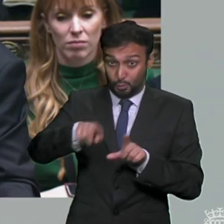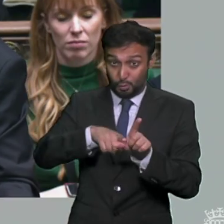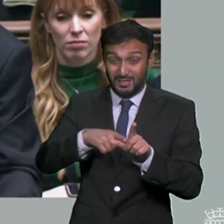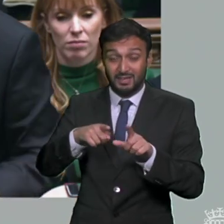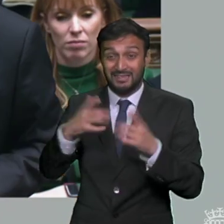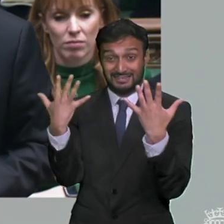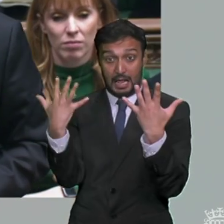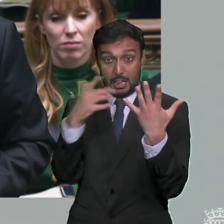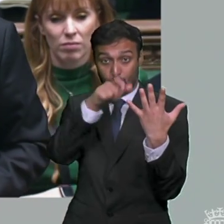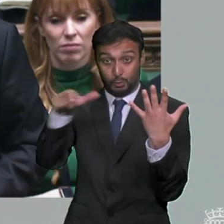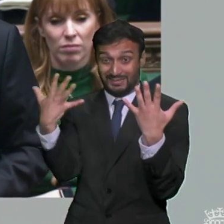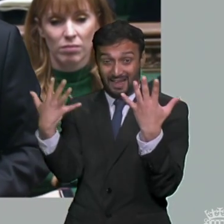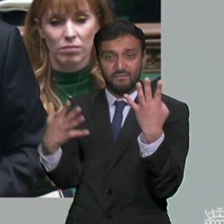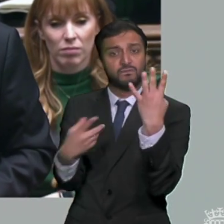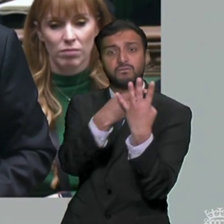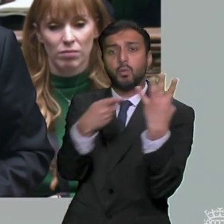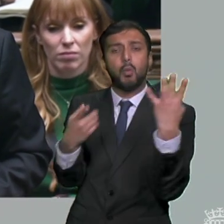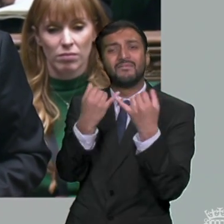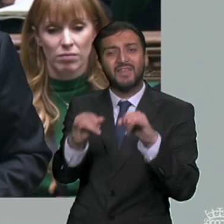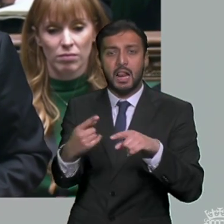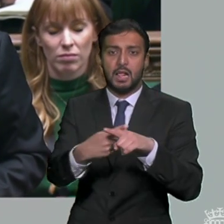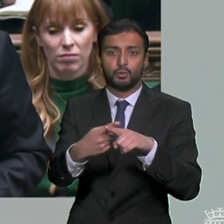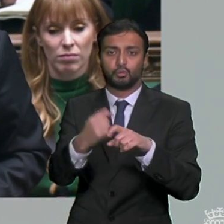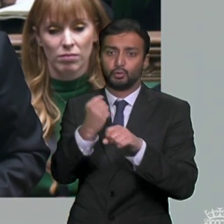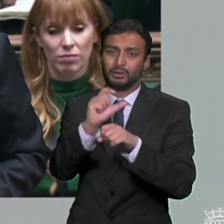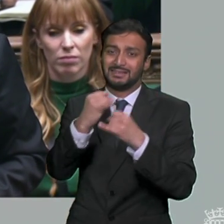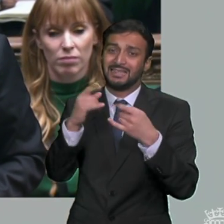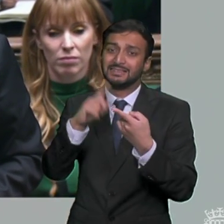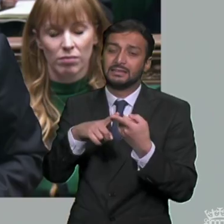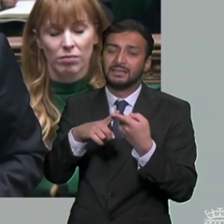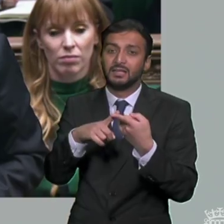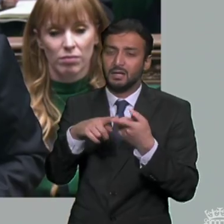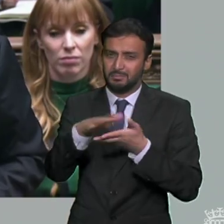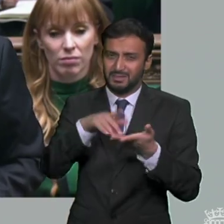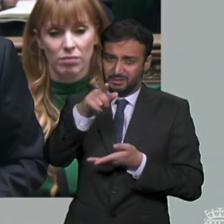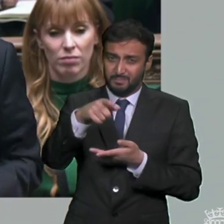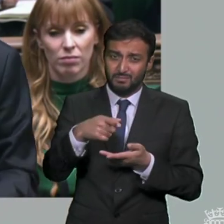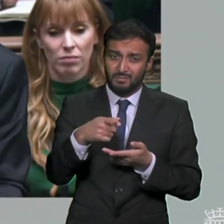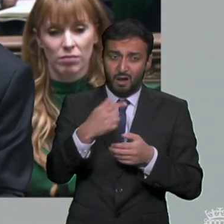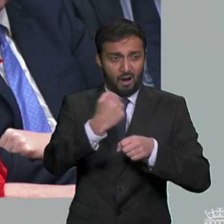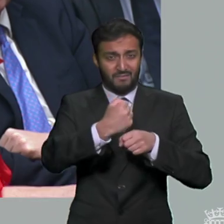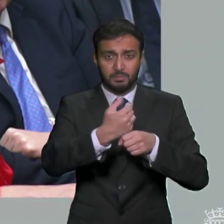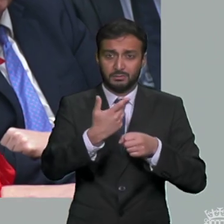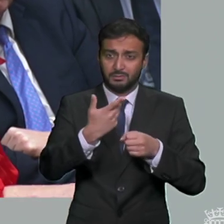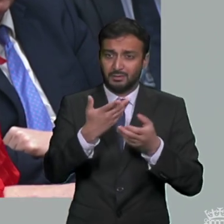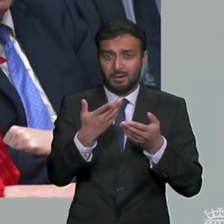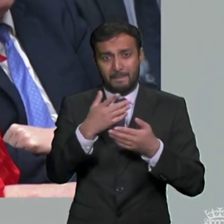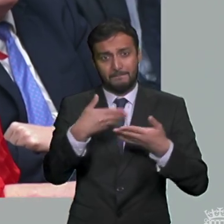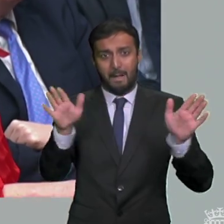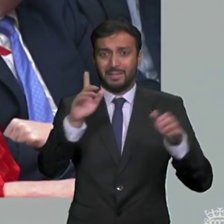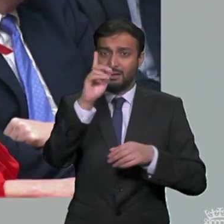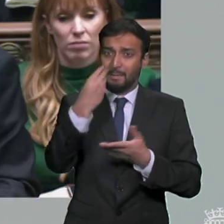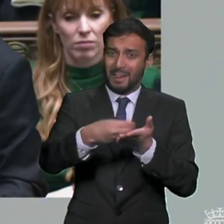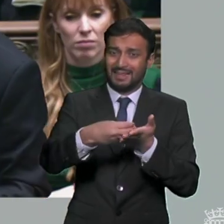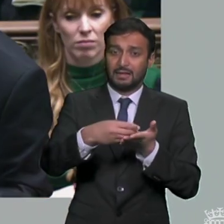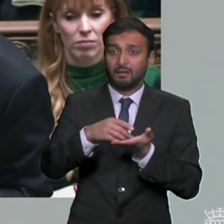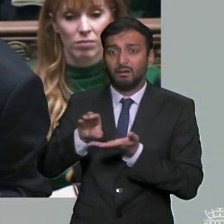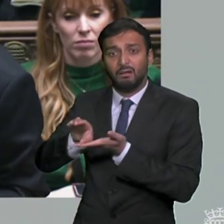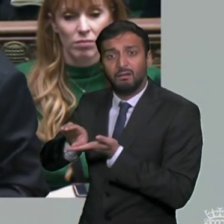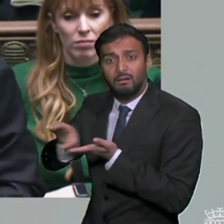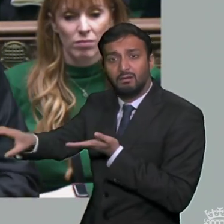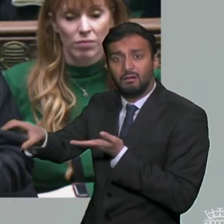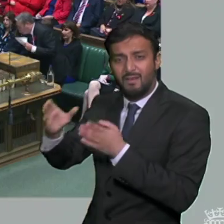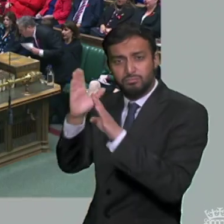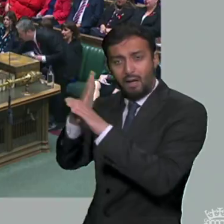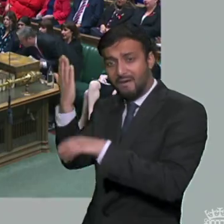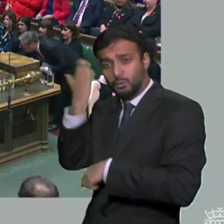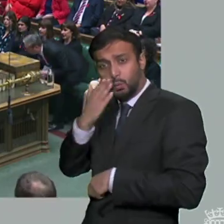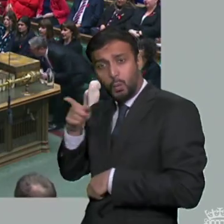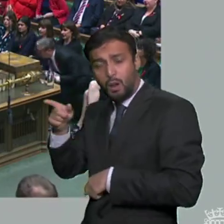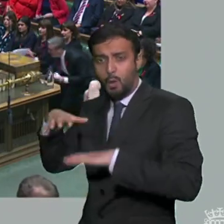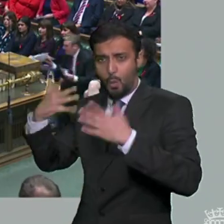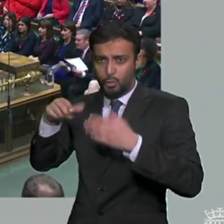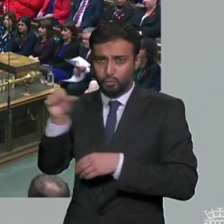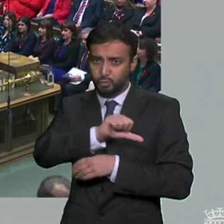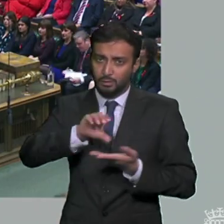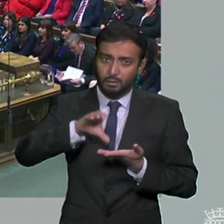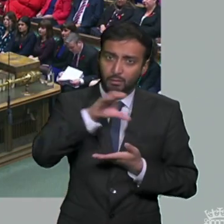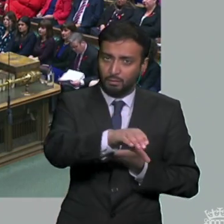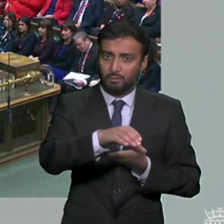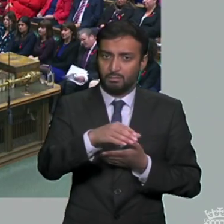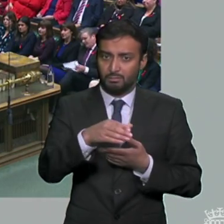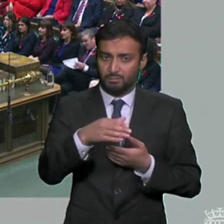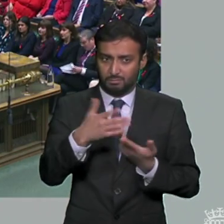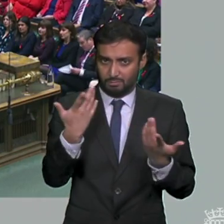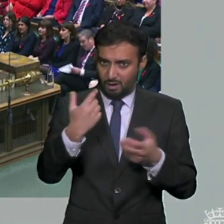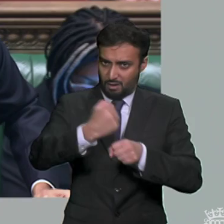Is that £6 million of taxpayers’ money better spent on rifle ranges in Winchester, or on driving up standards in Southampton?